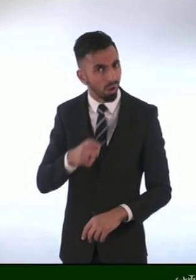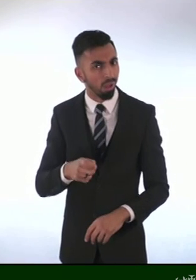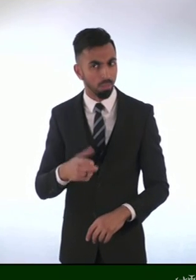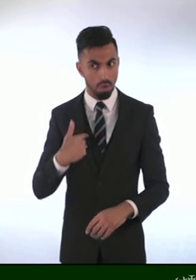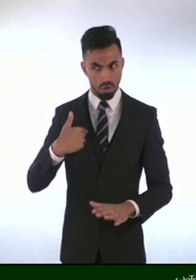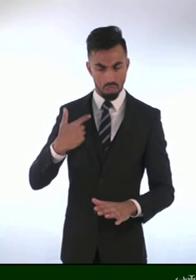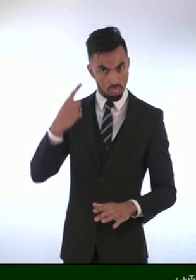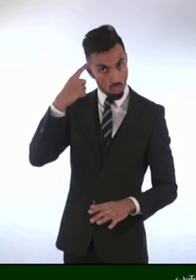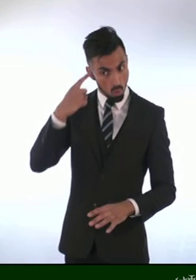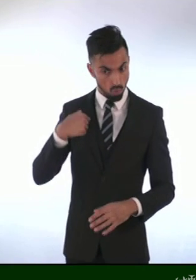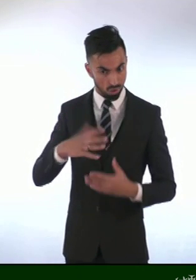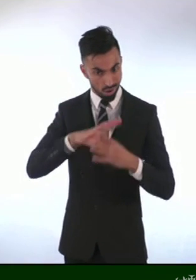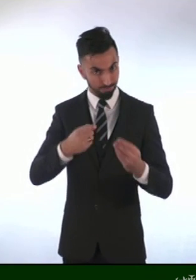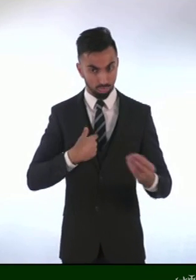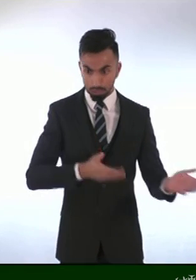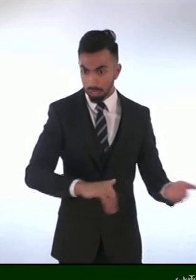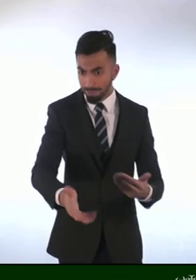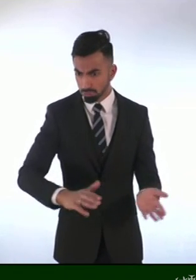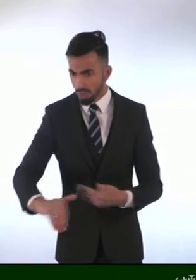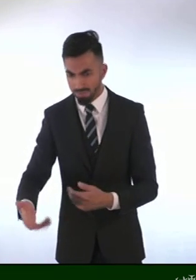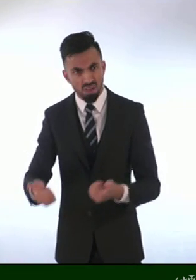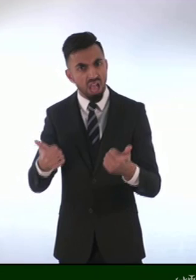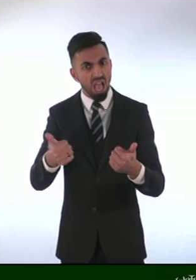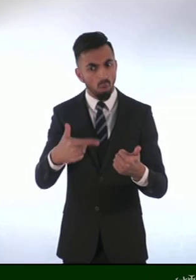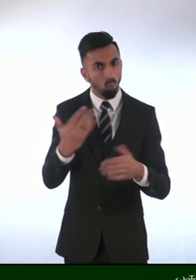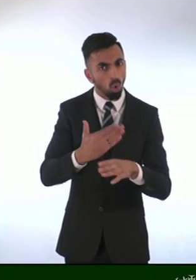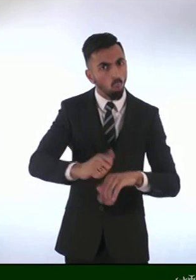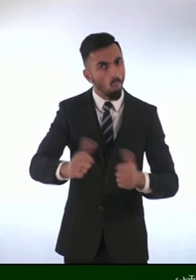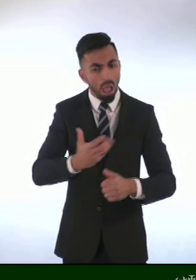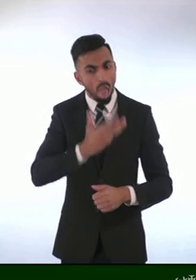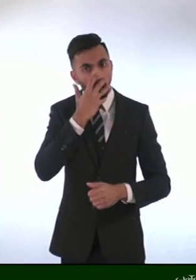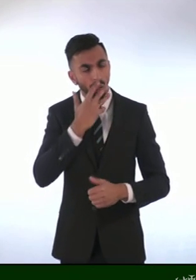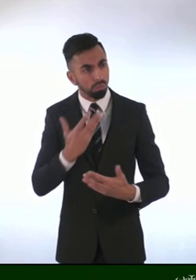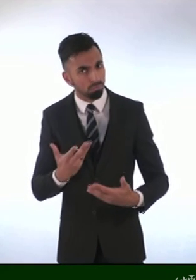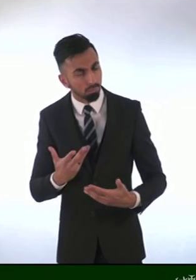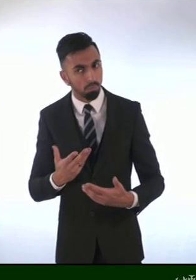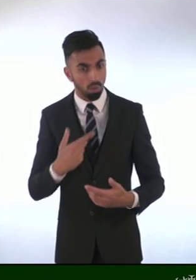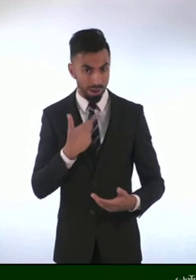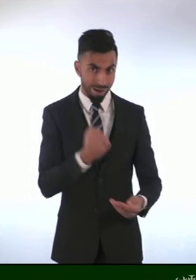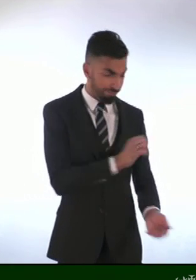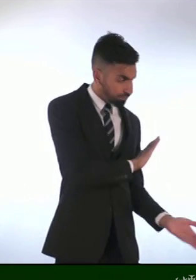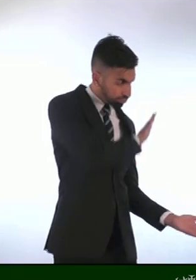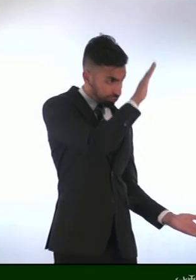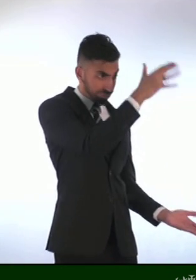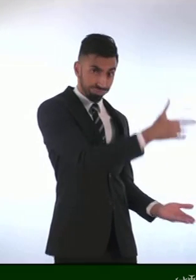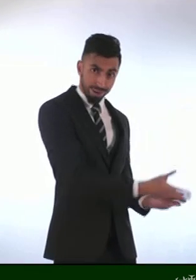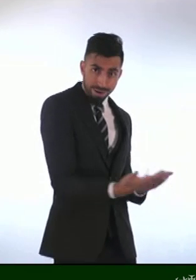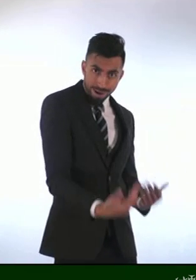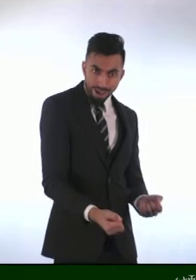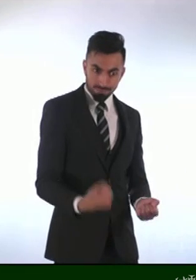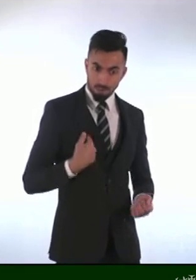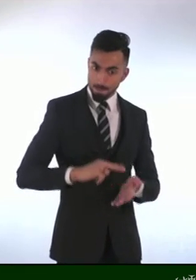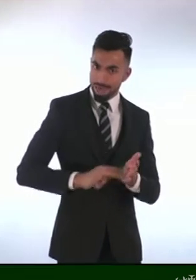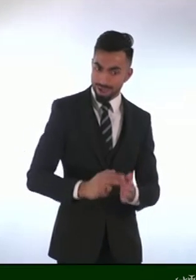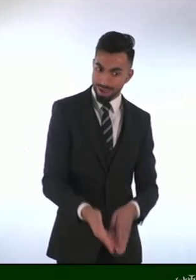As I said earlier, we have stockpiles of PPE, but are making huge efforts to ensure that we have enough for the outbreak ahead.